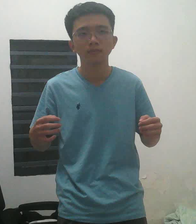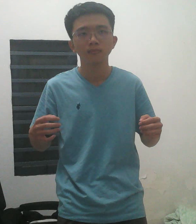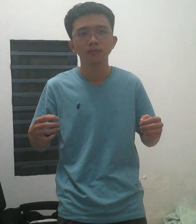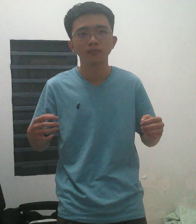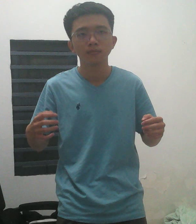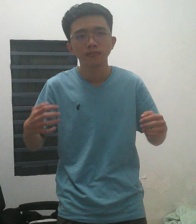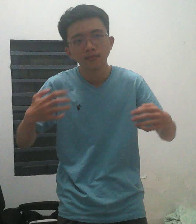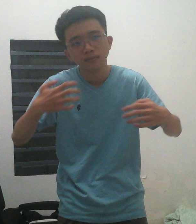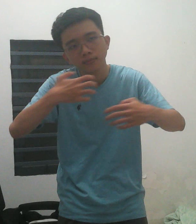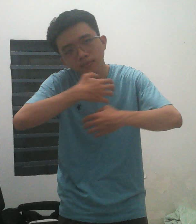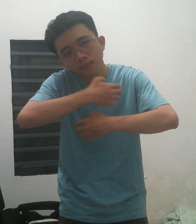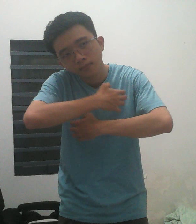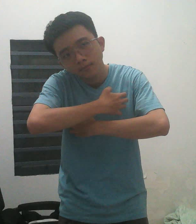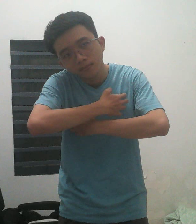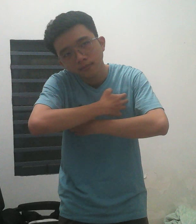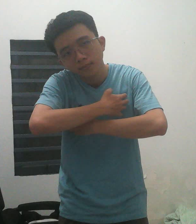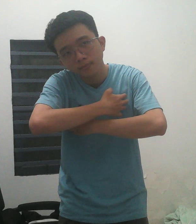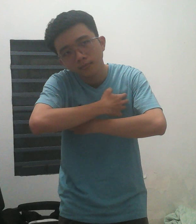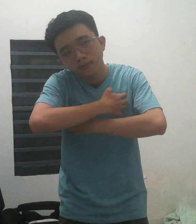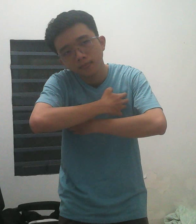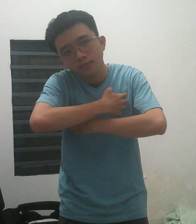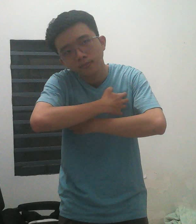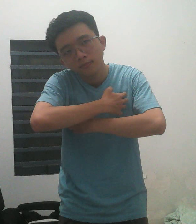om